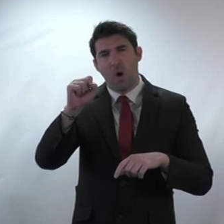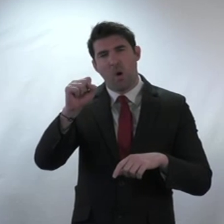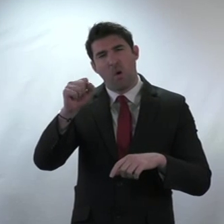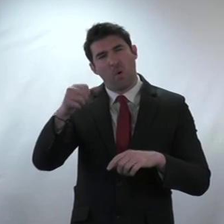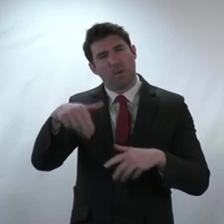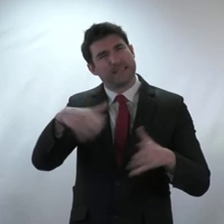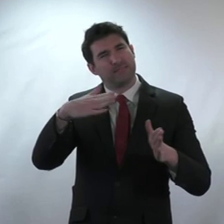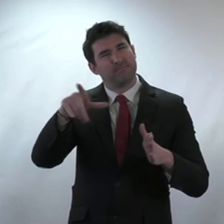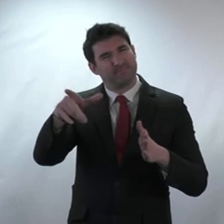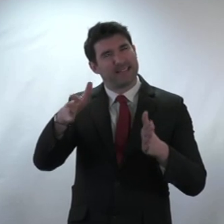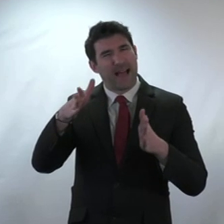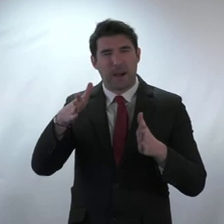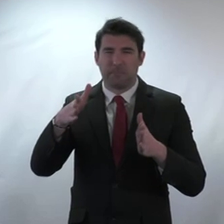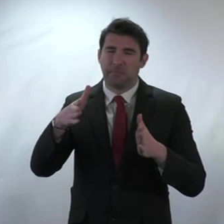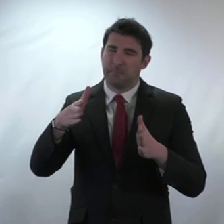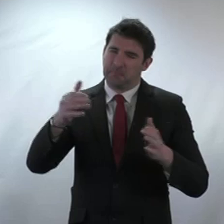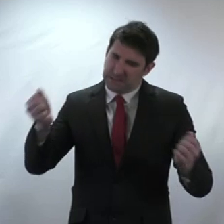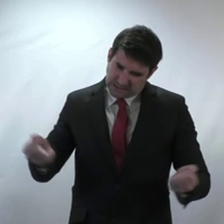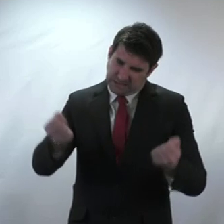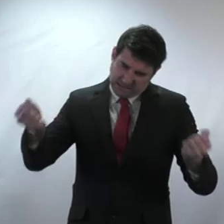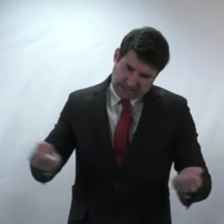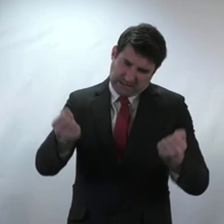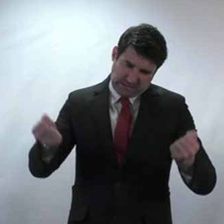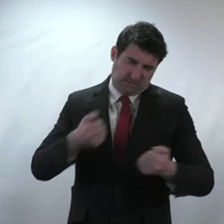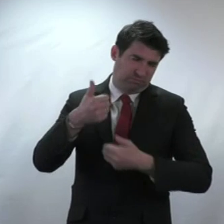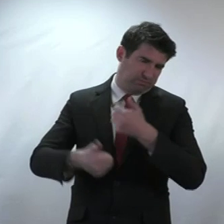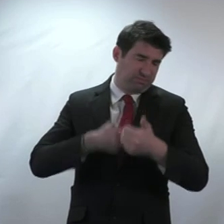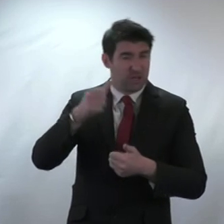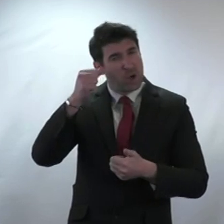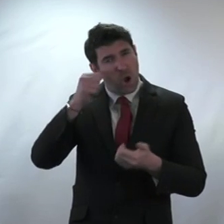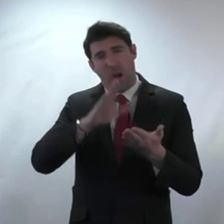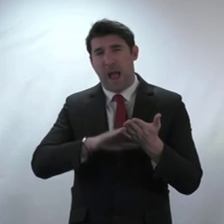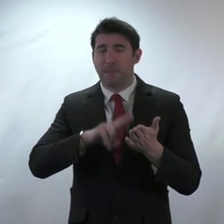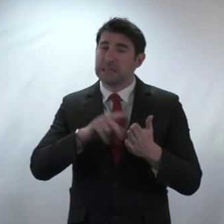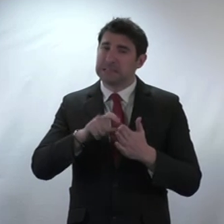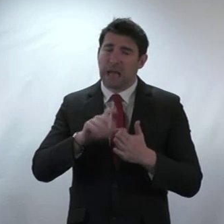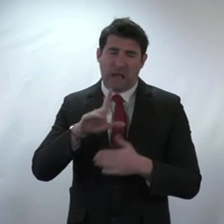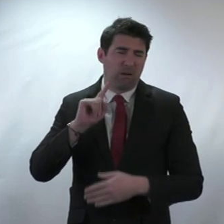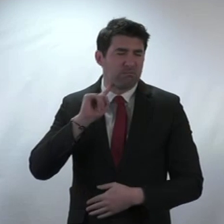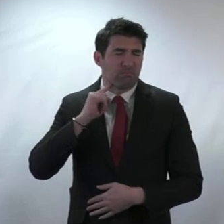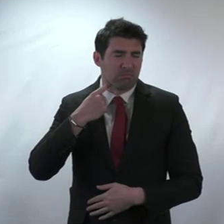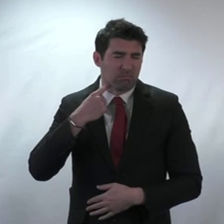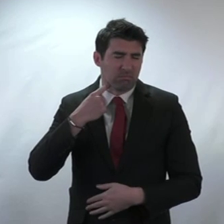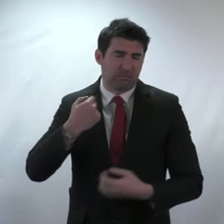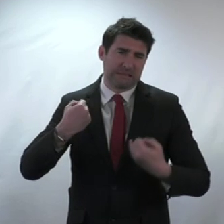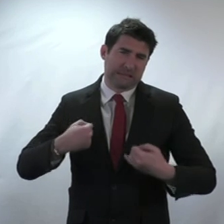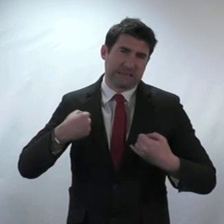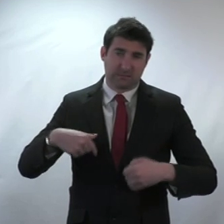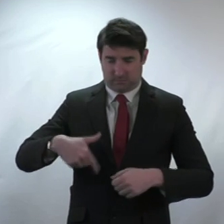I congratulate Sir Kevin on his actions, and the Government are certainly in full support.